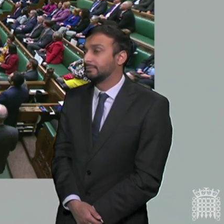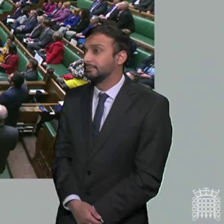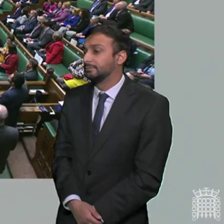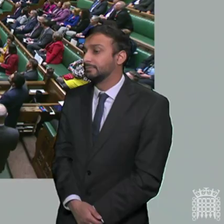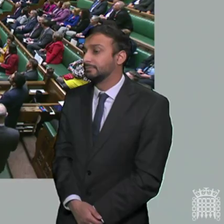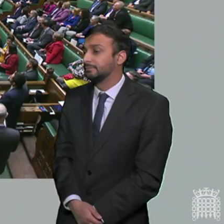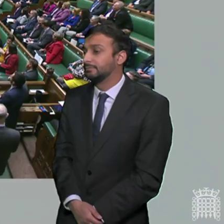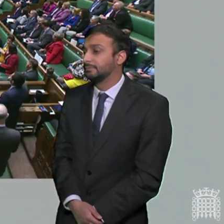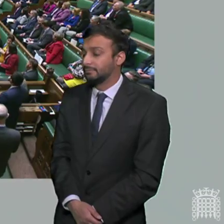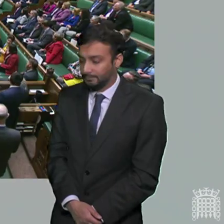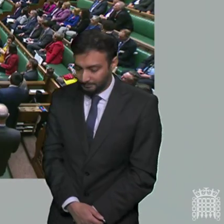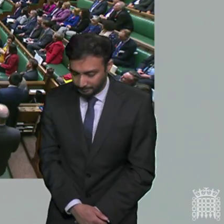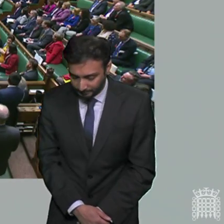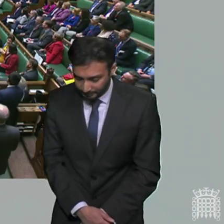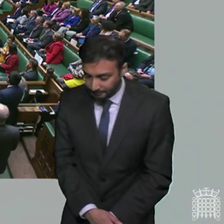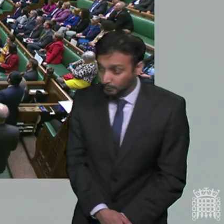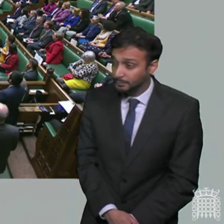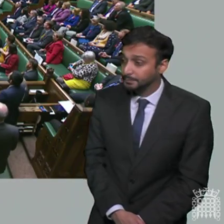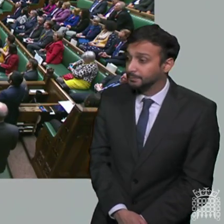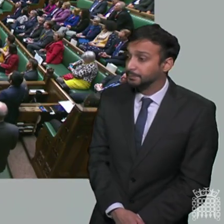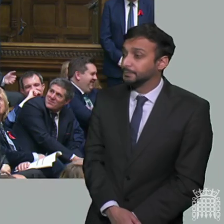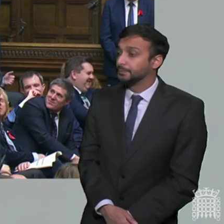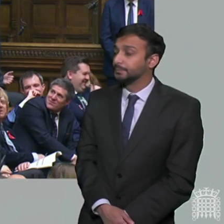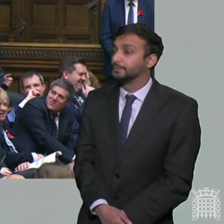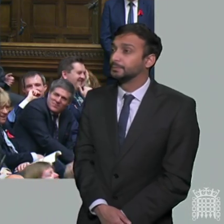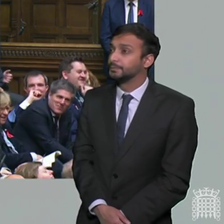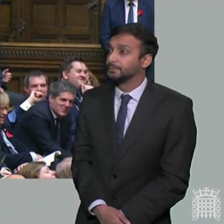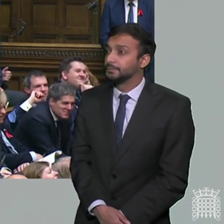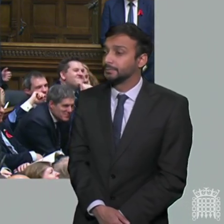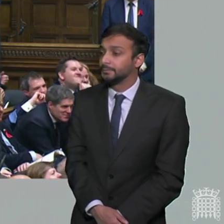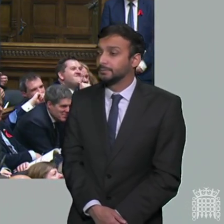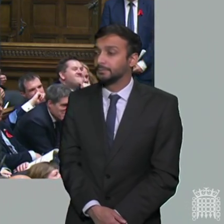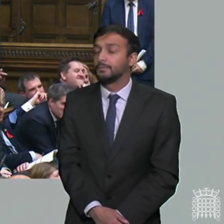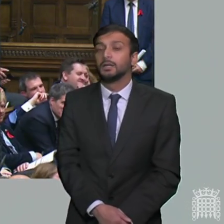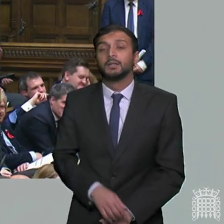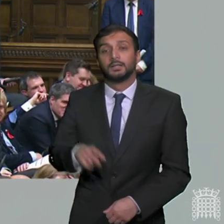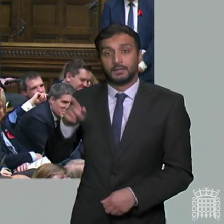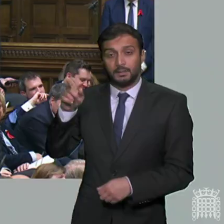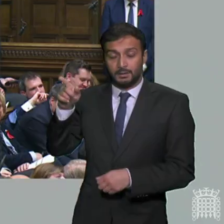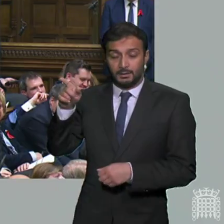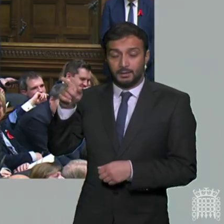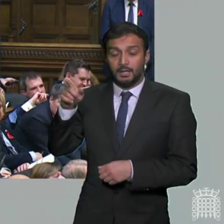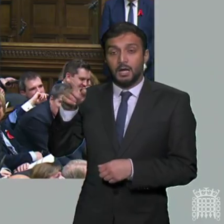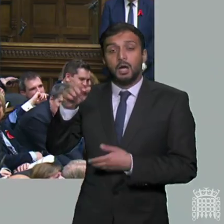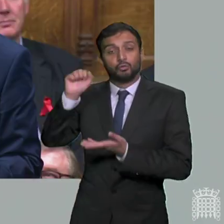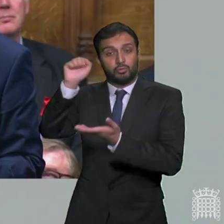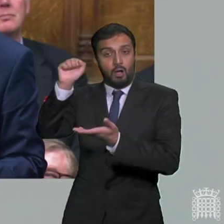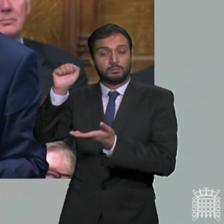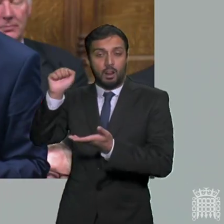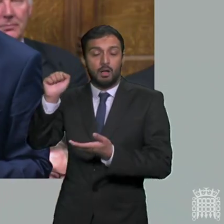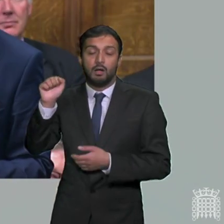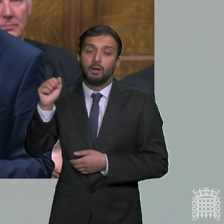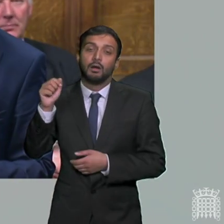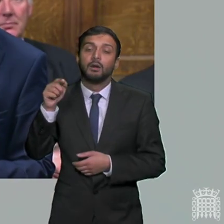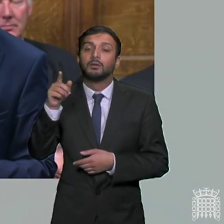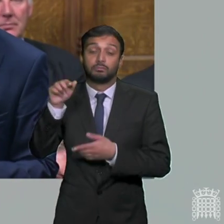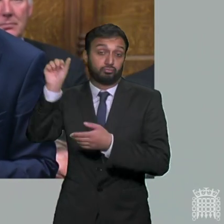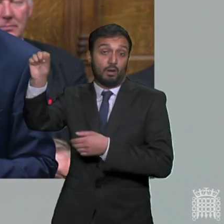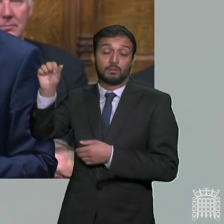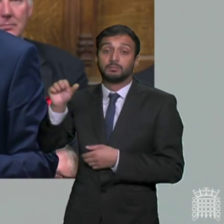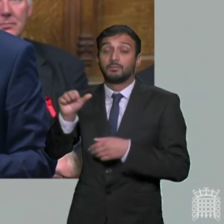My right honourable Friend and the Chancellor have rightly pointed out that levelling up is for the whole of the United Kingdom.